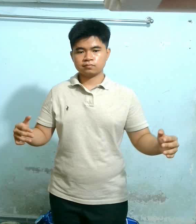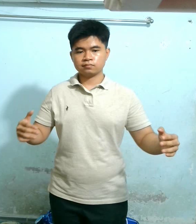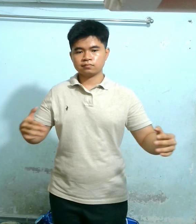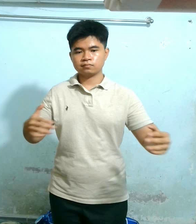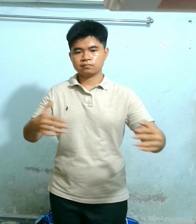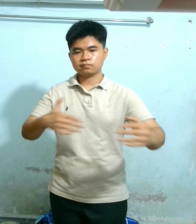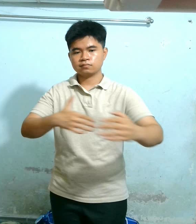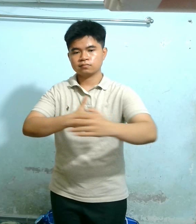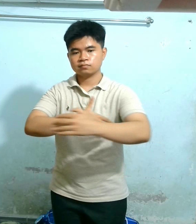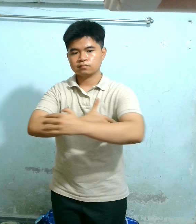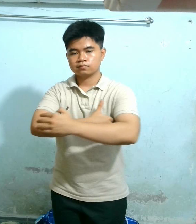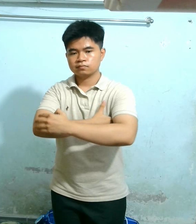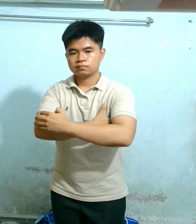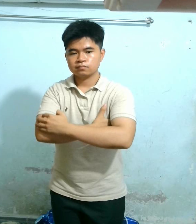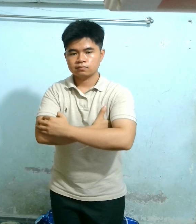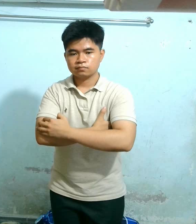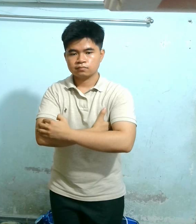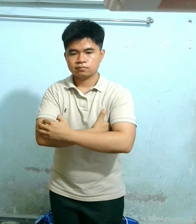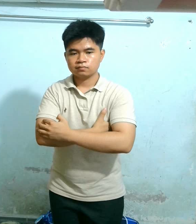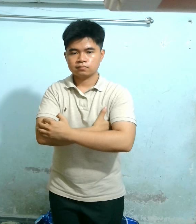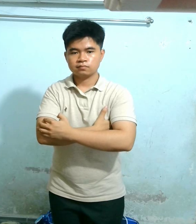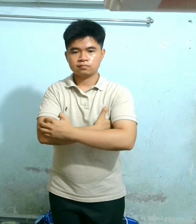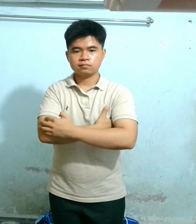om